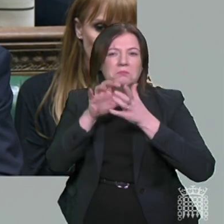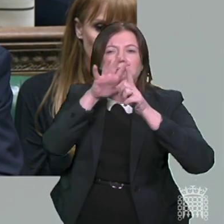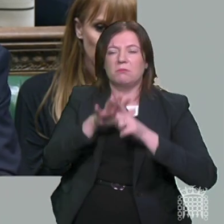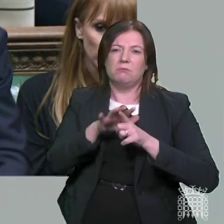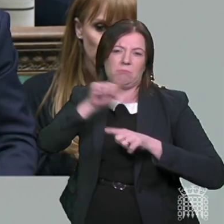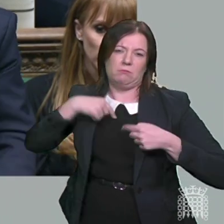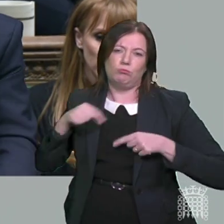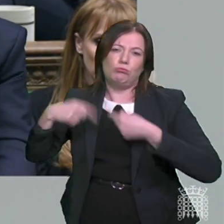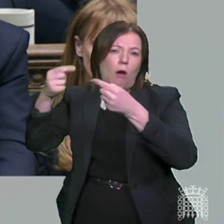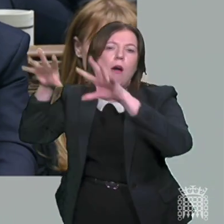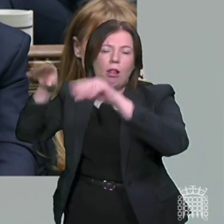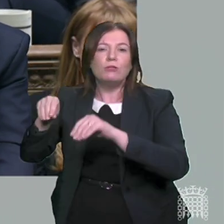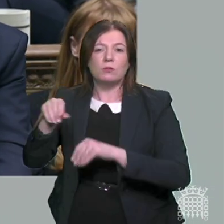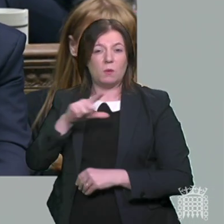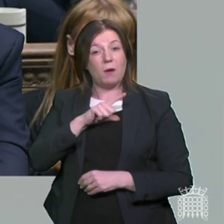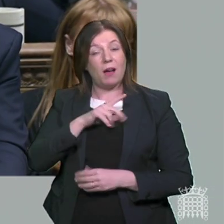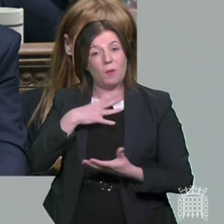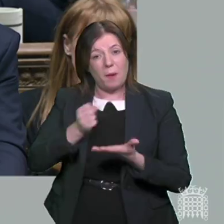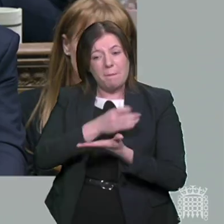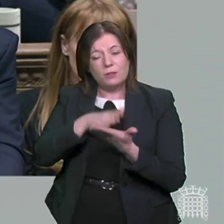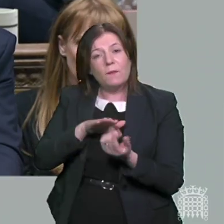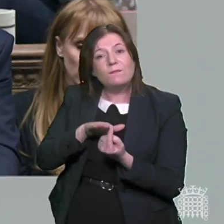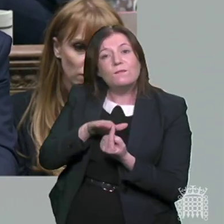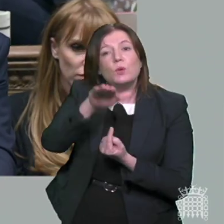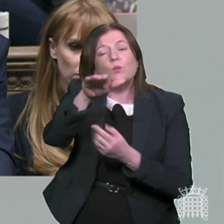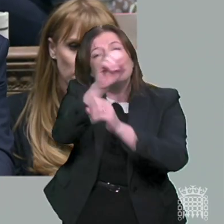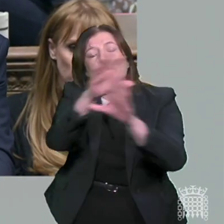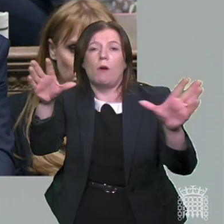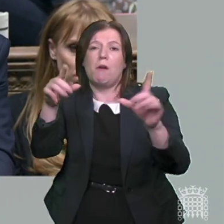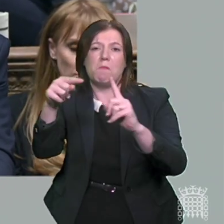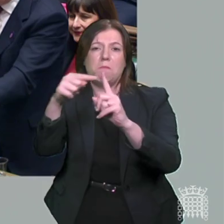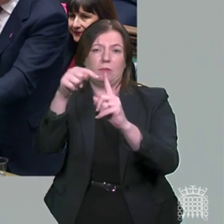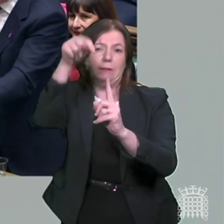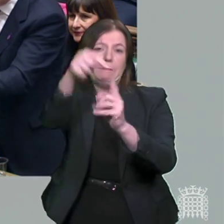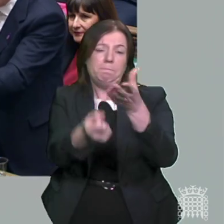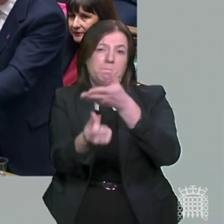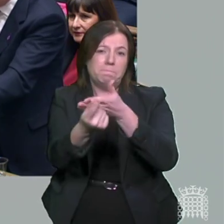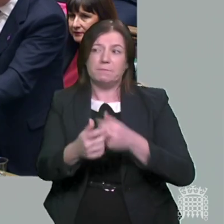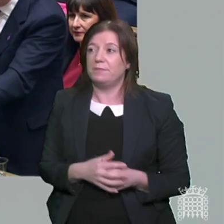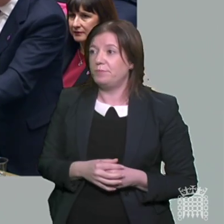To work for a better future, we must find light in the darkness.